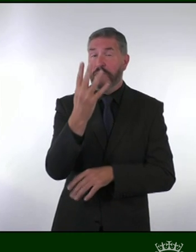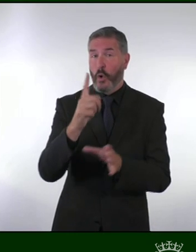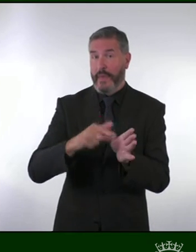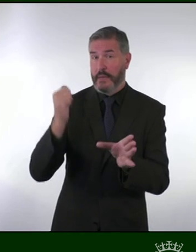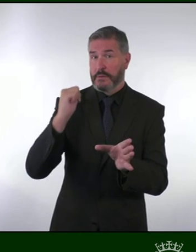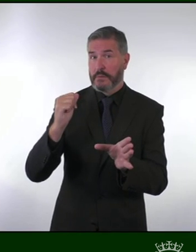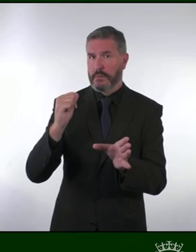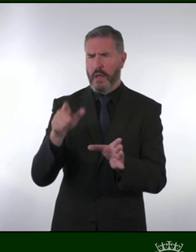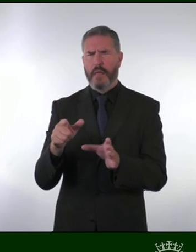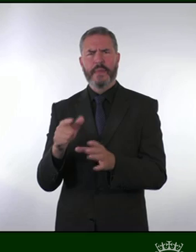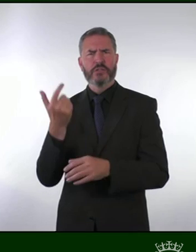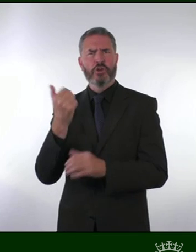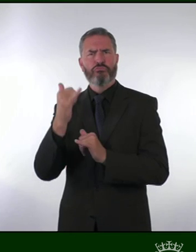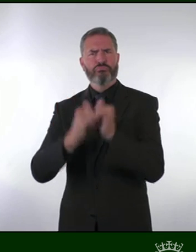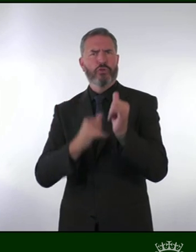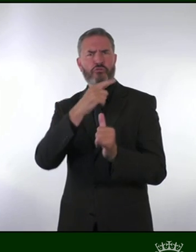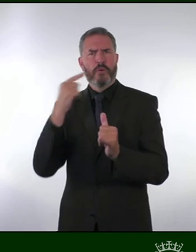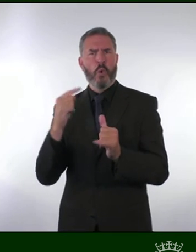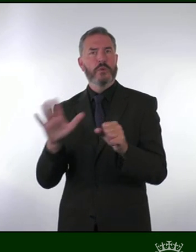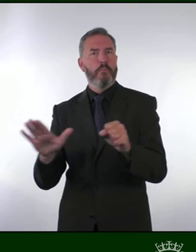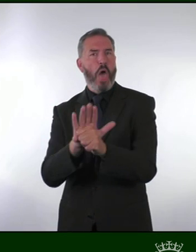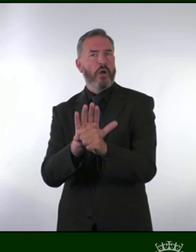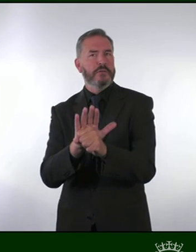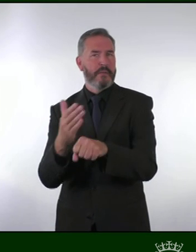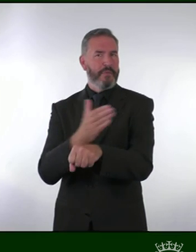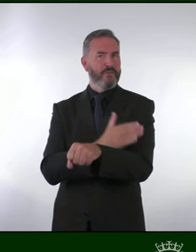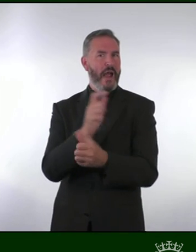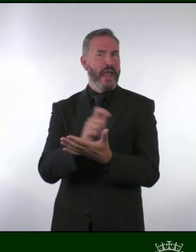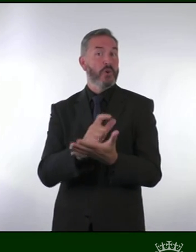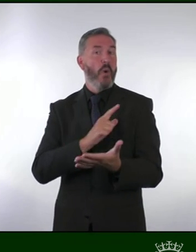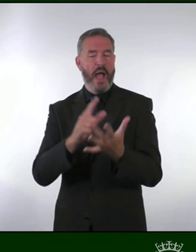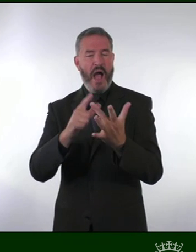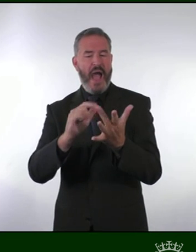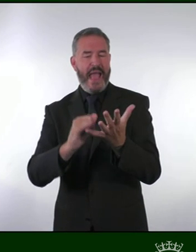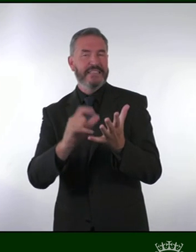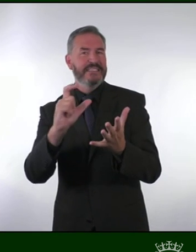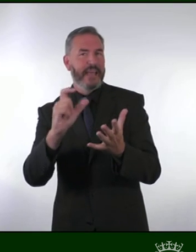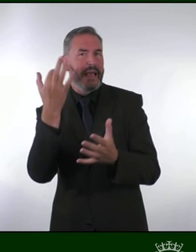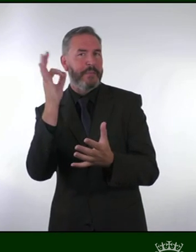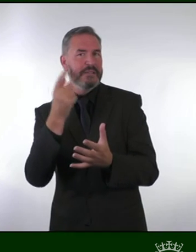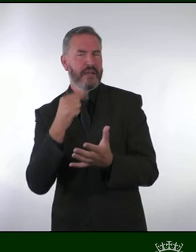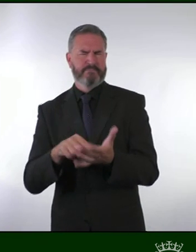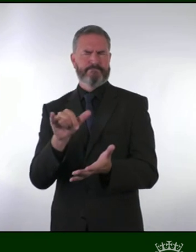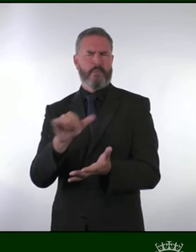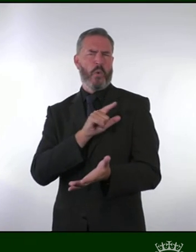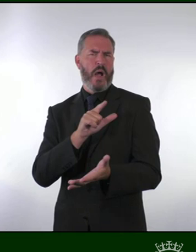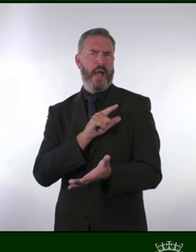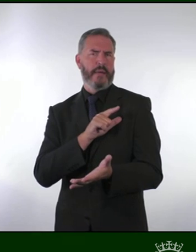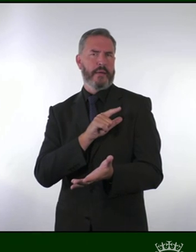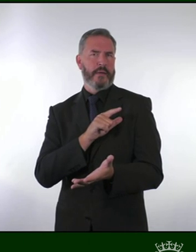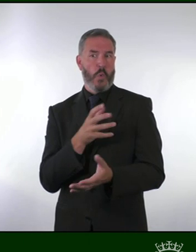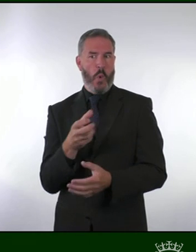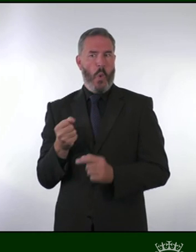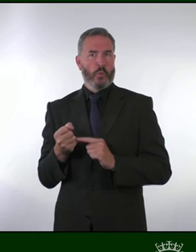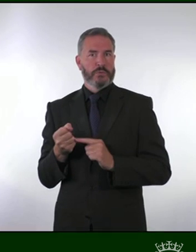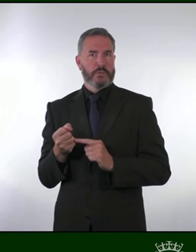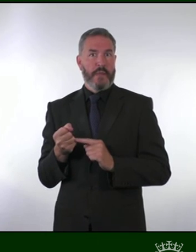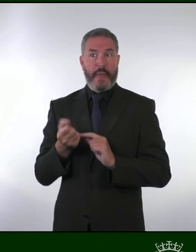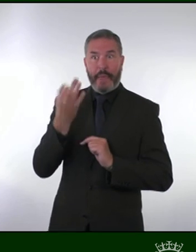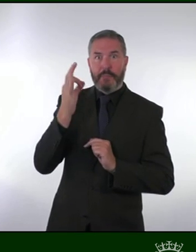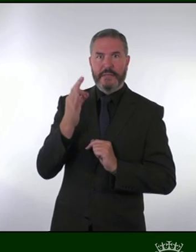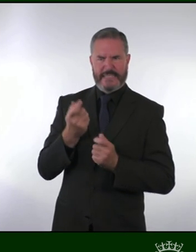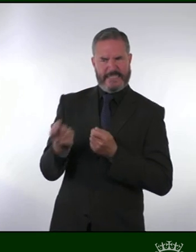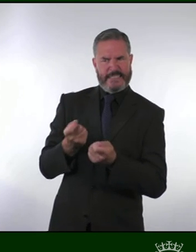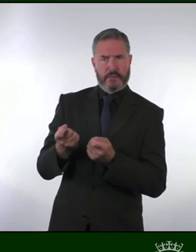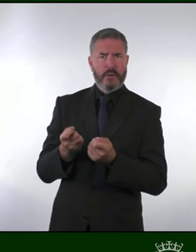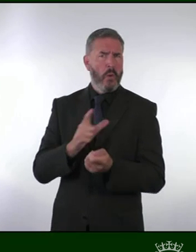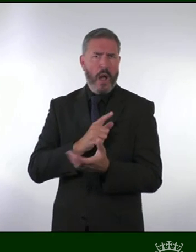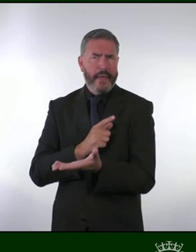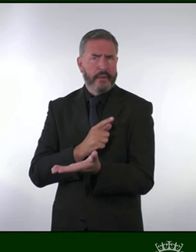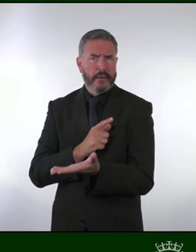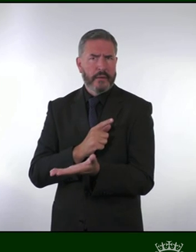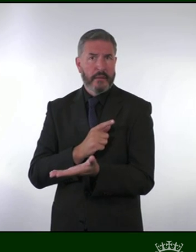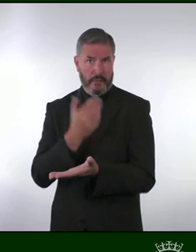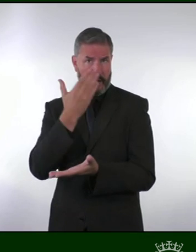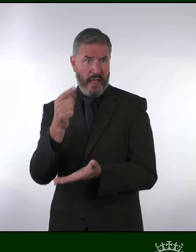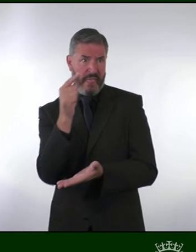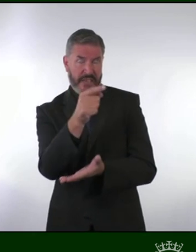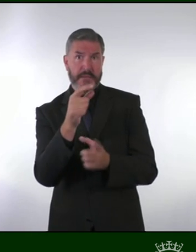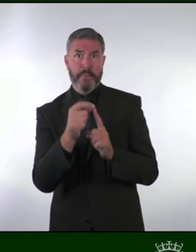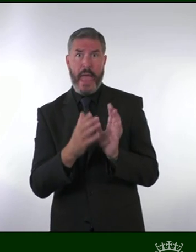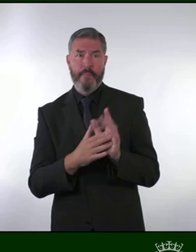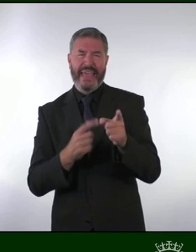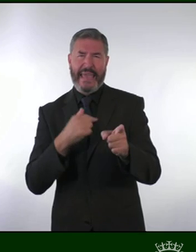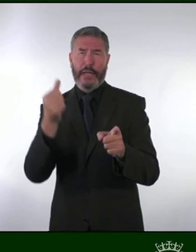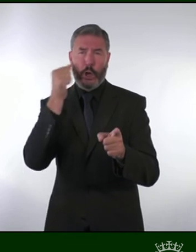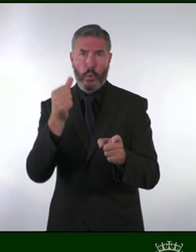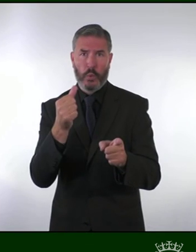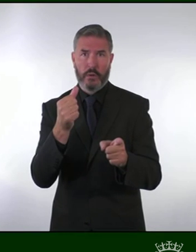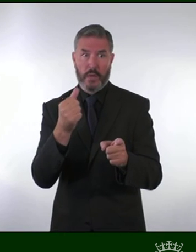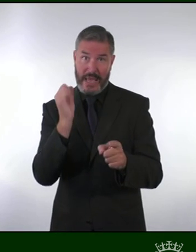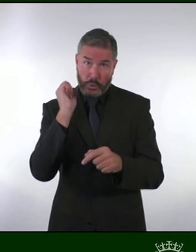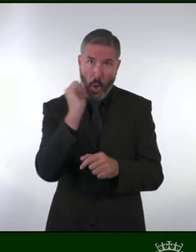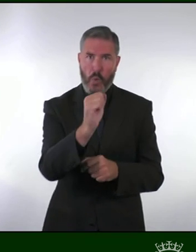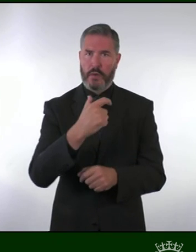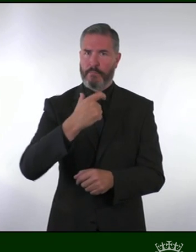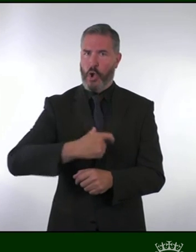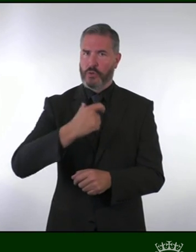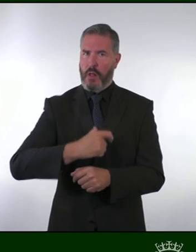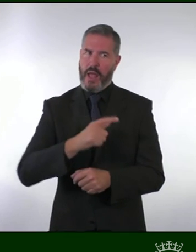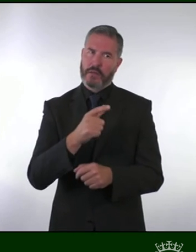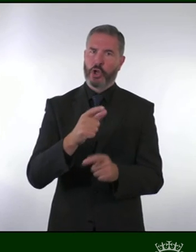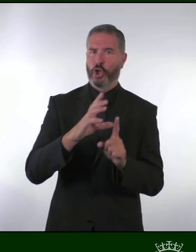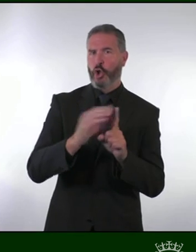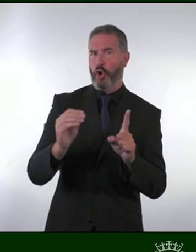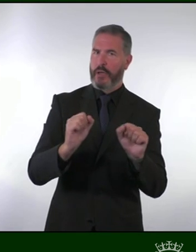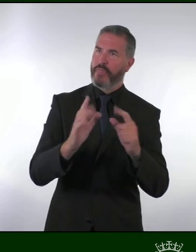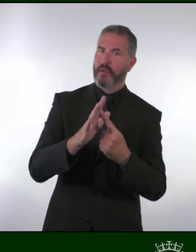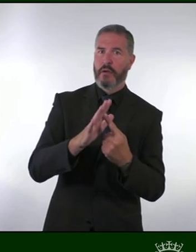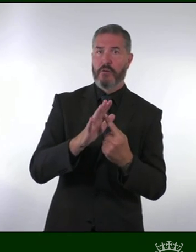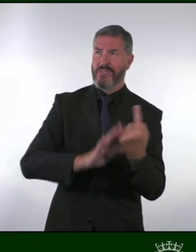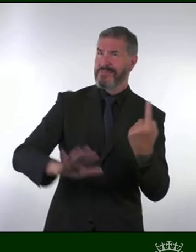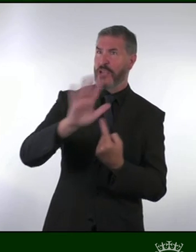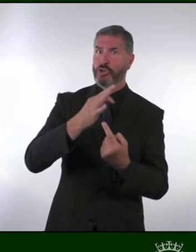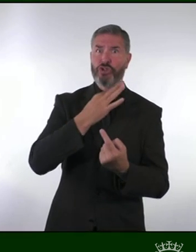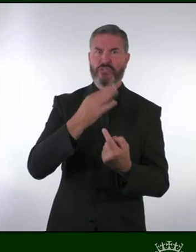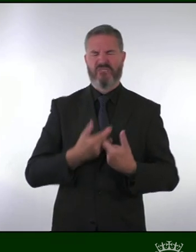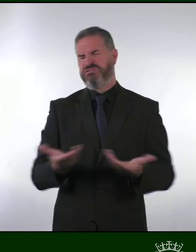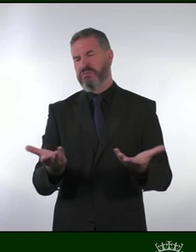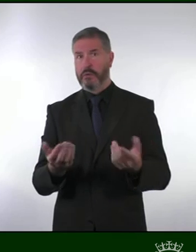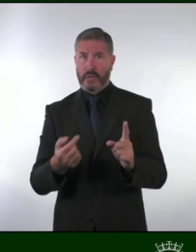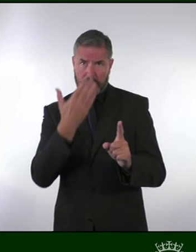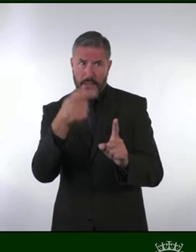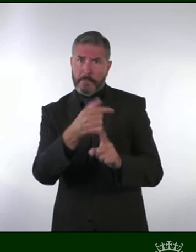By blocking the publication of the Russia report before the election, on grounds that the Intelligence and Security Committee has said were spurious, and then trying to fix the Committee, is it not abundantly clear that this Prime Minister has knowingly and repeatedly put his own personal and party interests before the national security of our country?